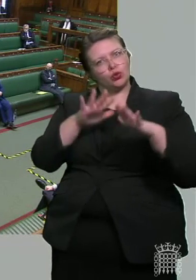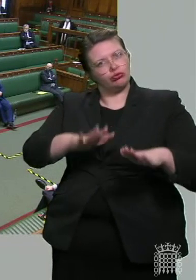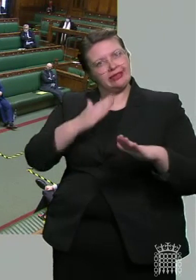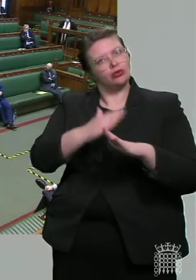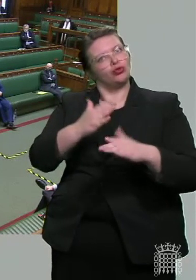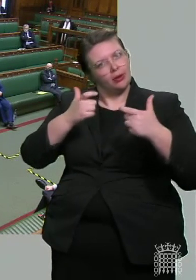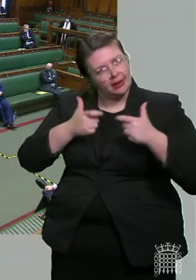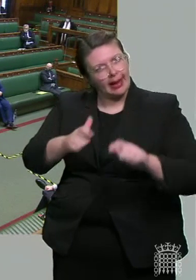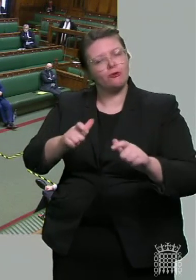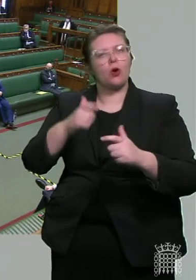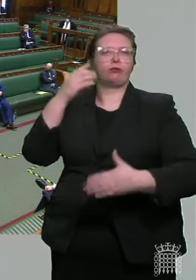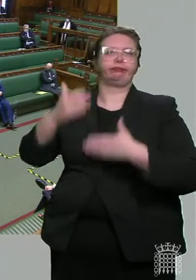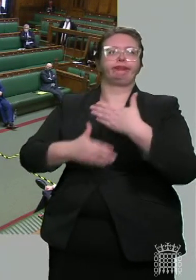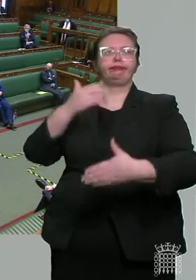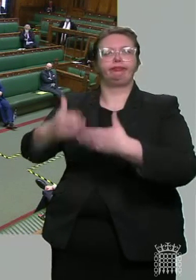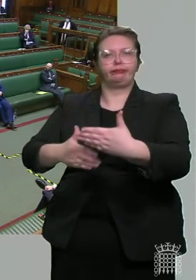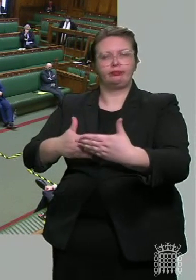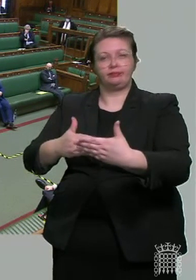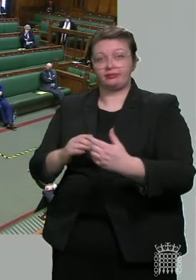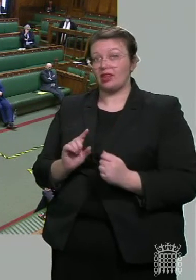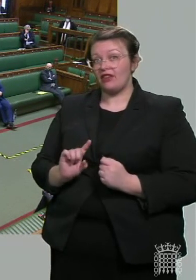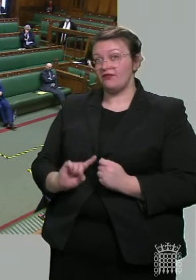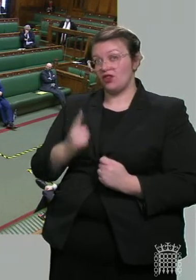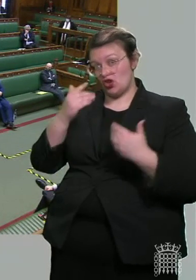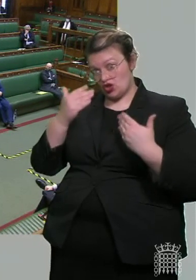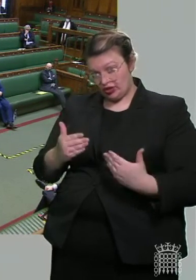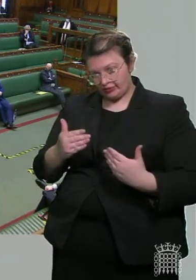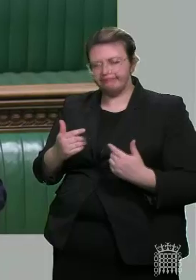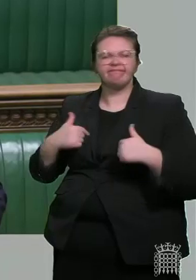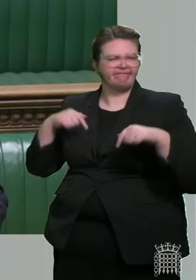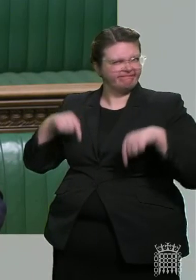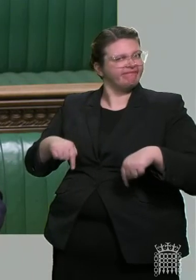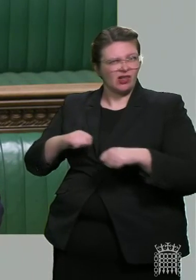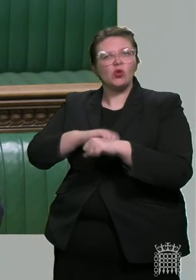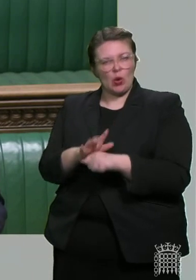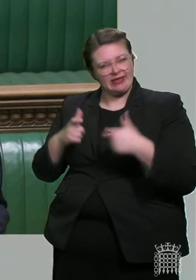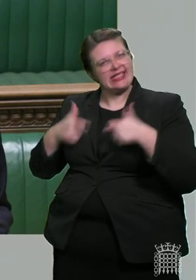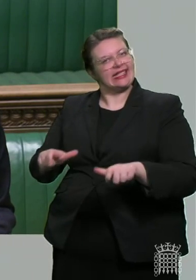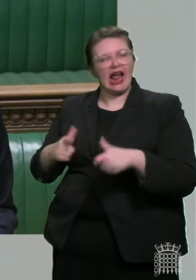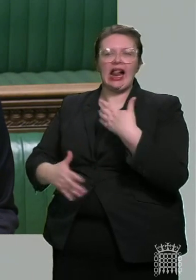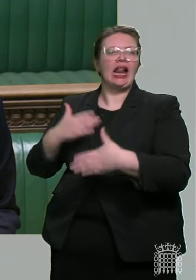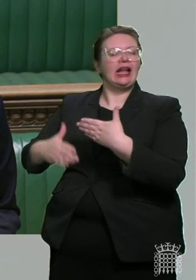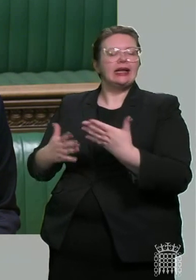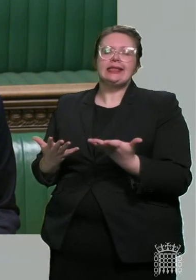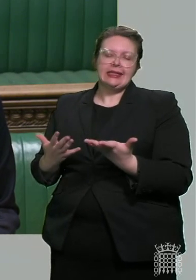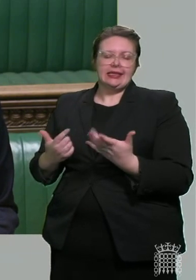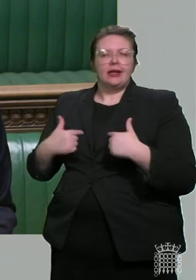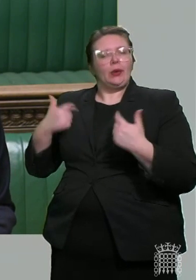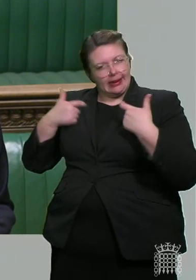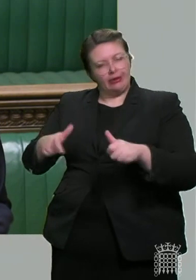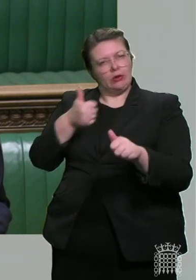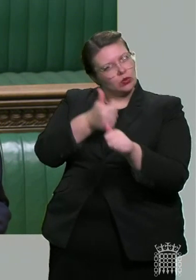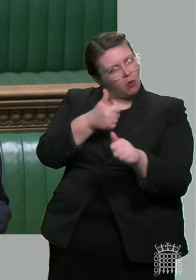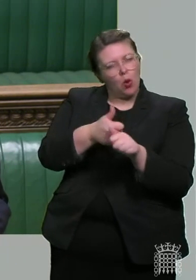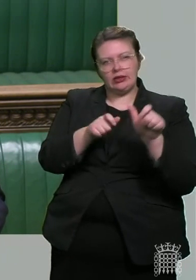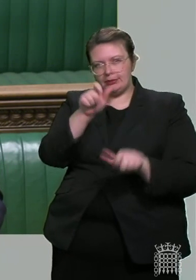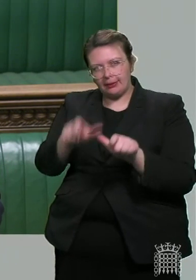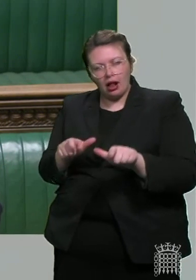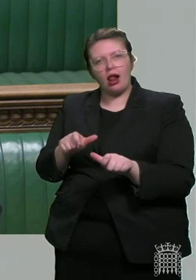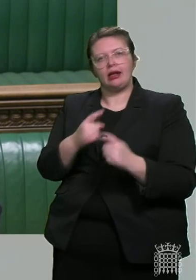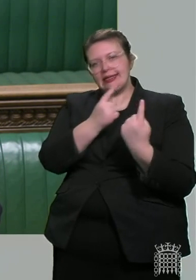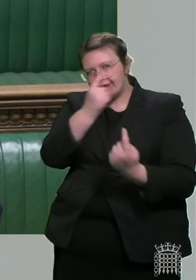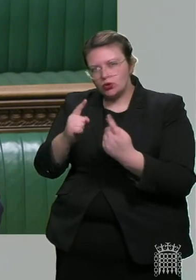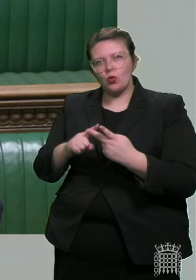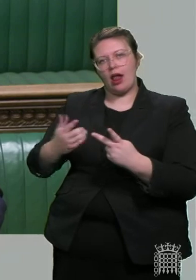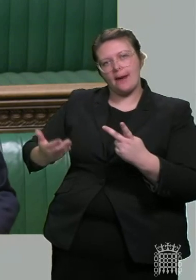First, we will continue doing whatever it takes to support the British people and businesses through this moment of crisis.